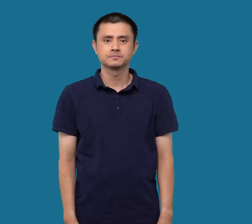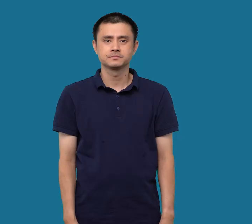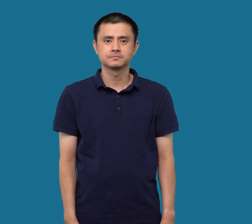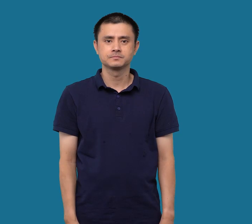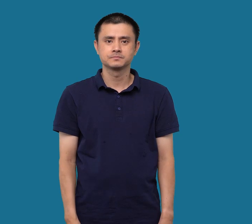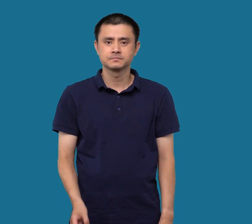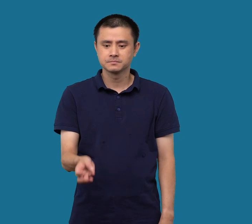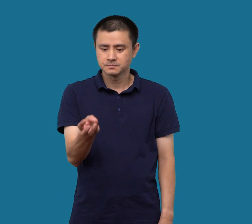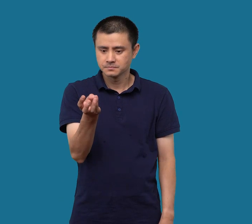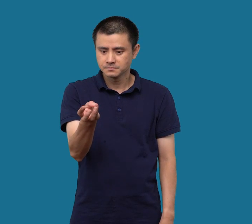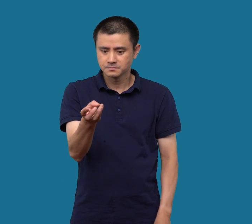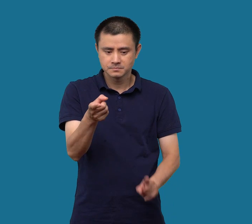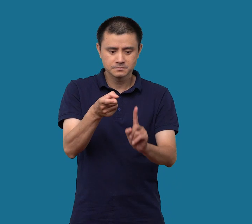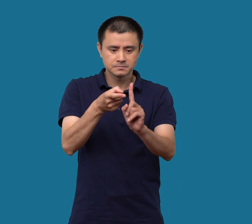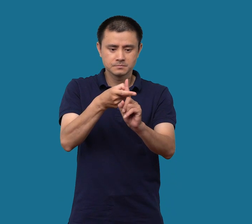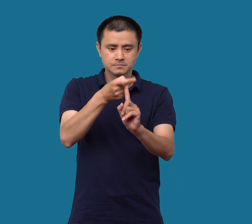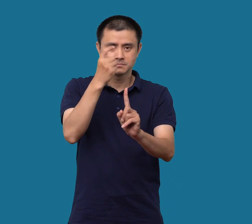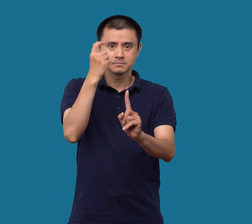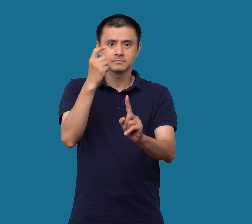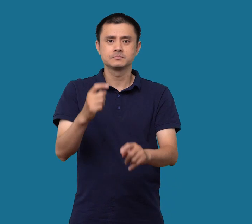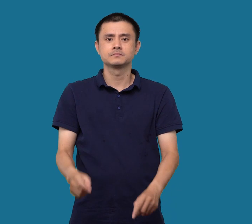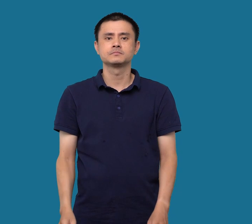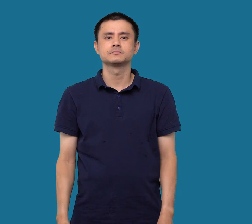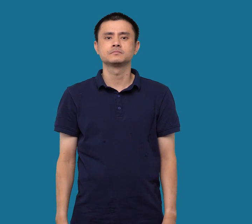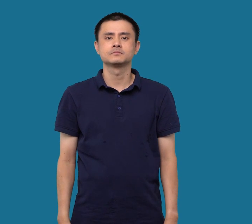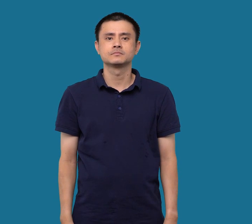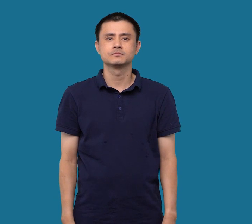hạt lúa